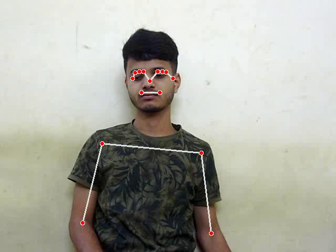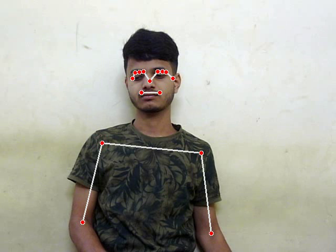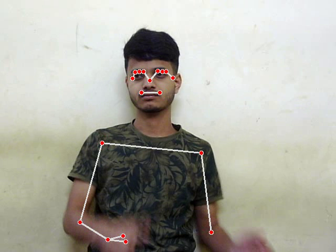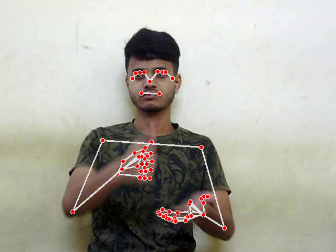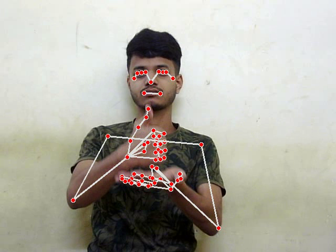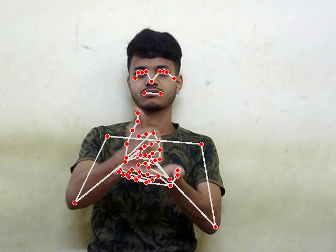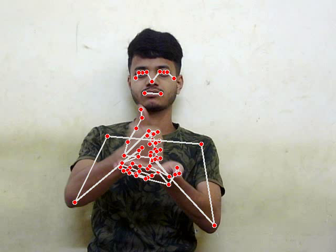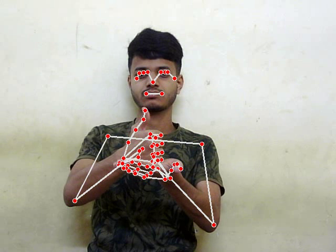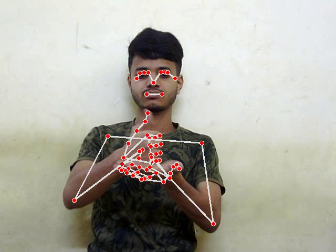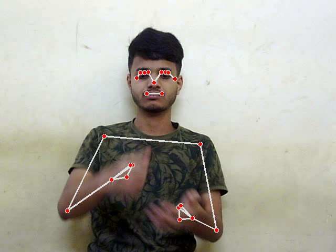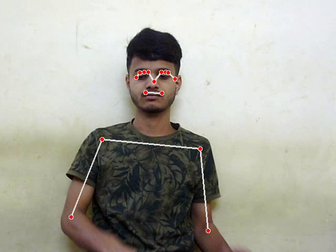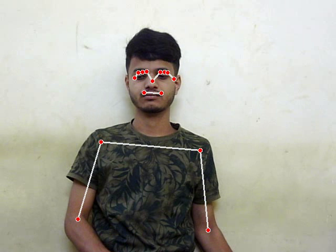help